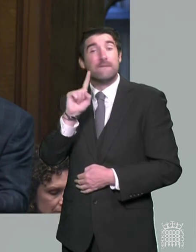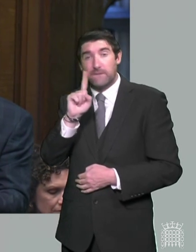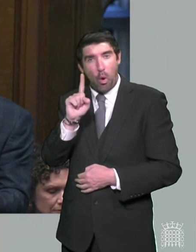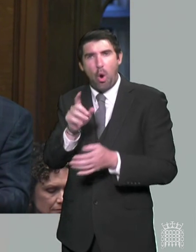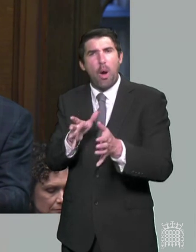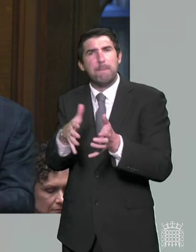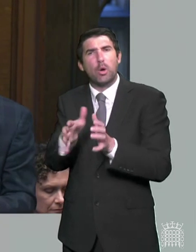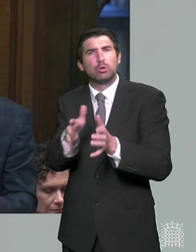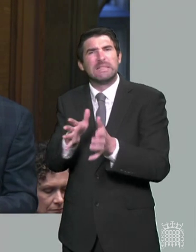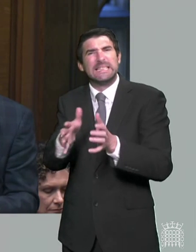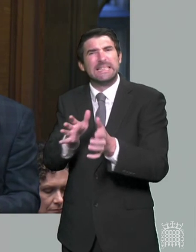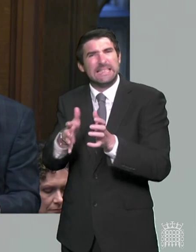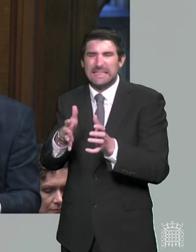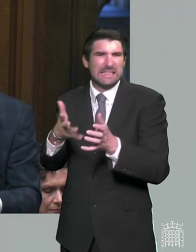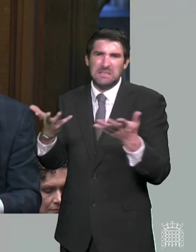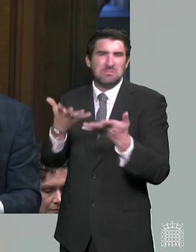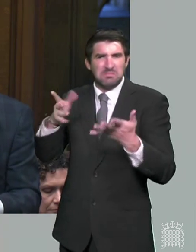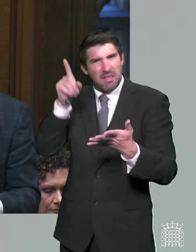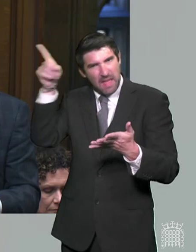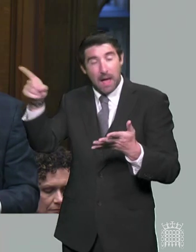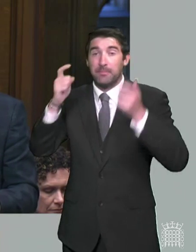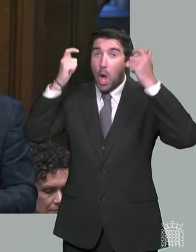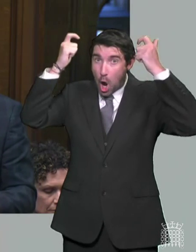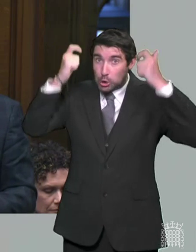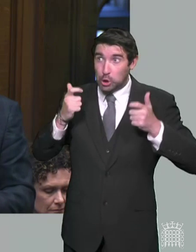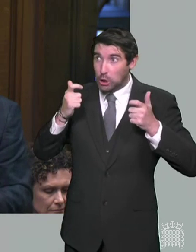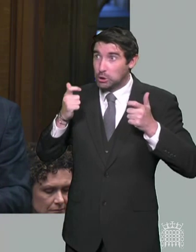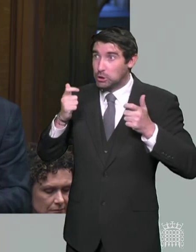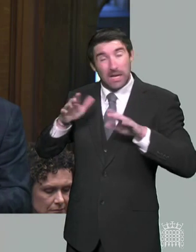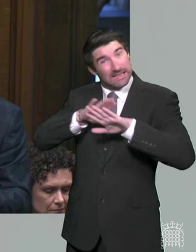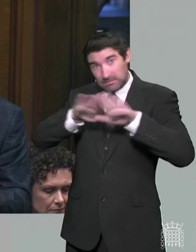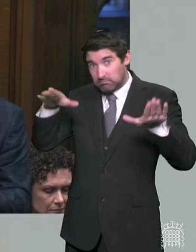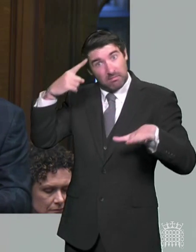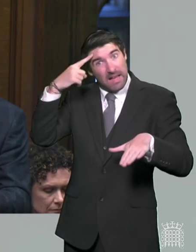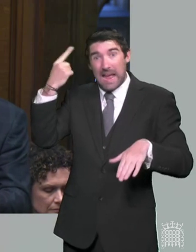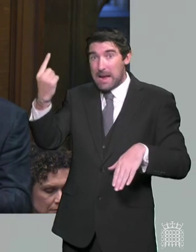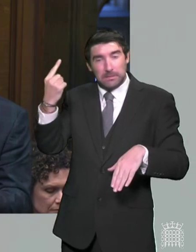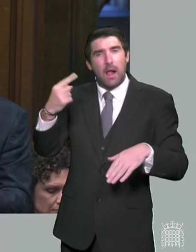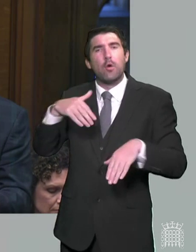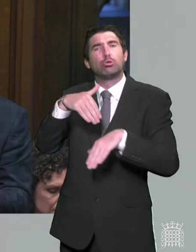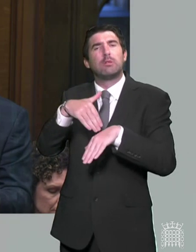The judge passing the sentence did not believe that Mr Fitton had any criminal intent.